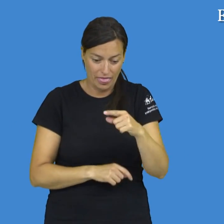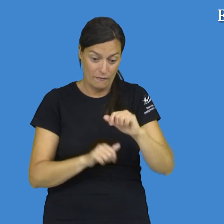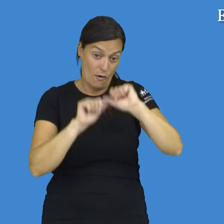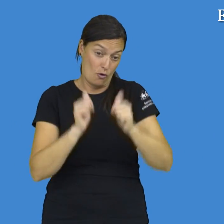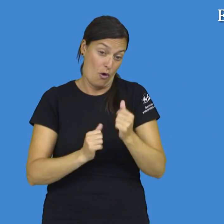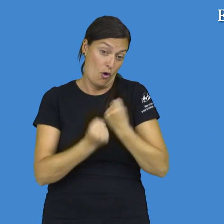forma